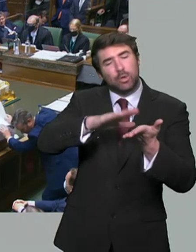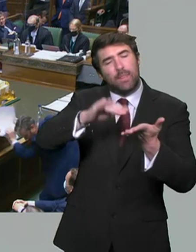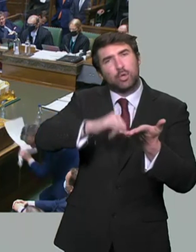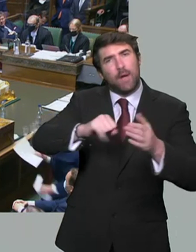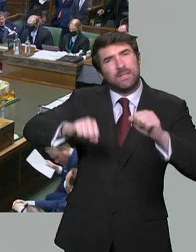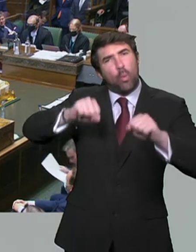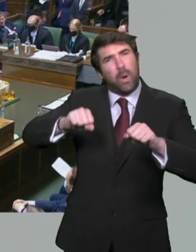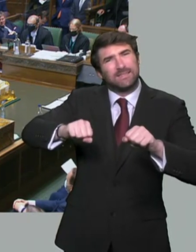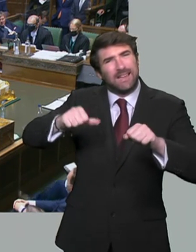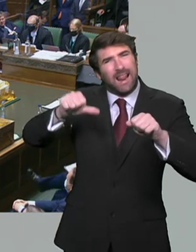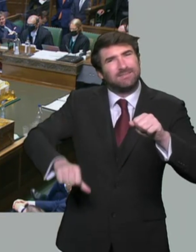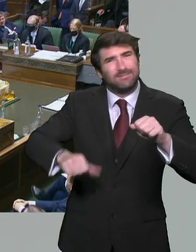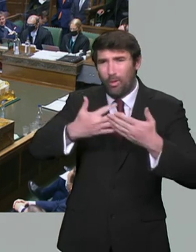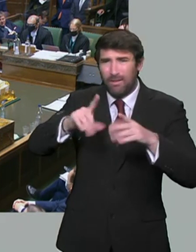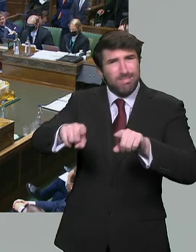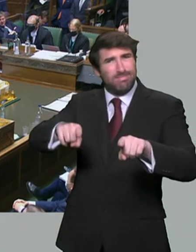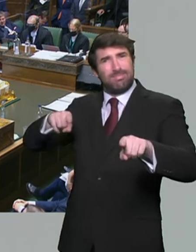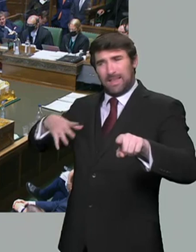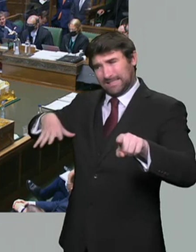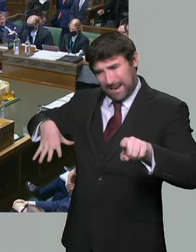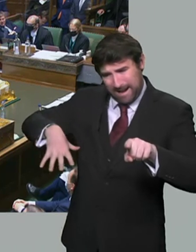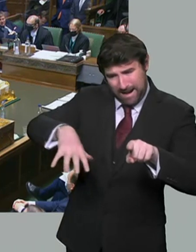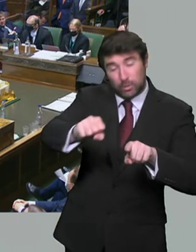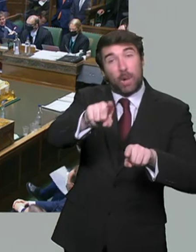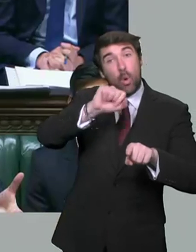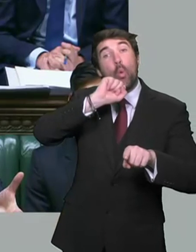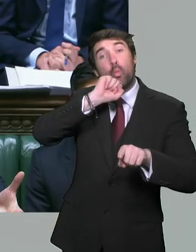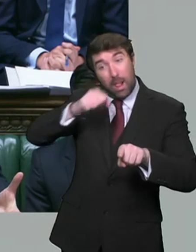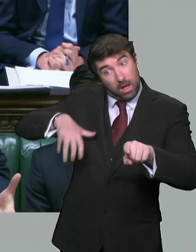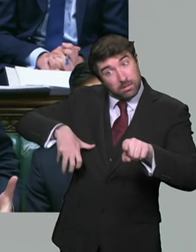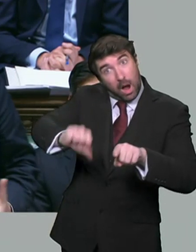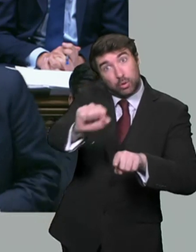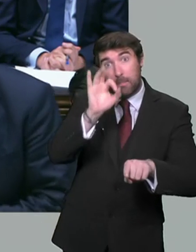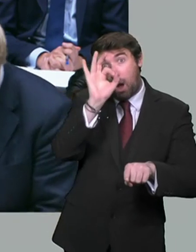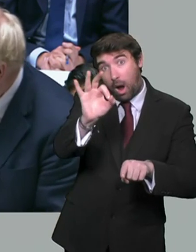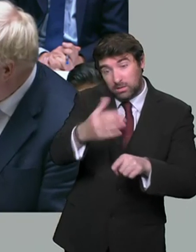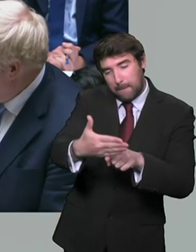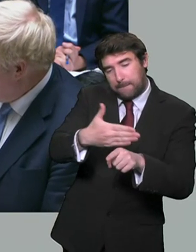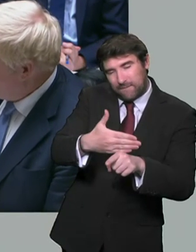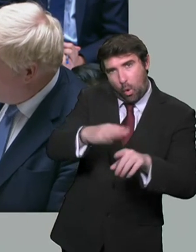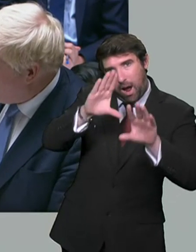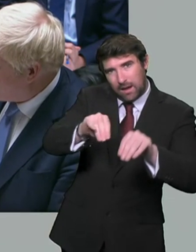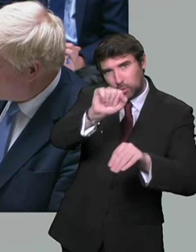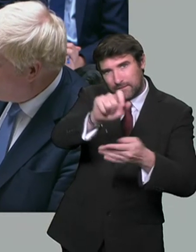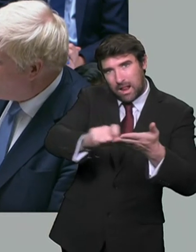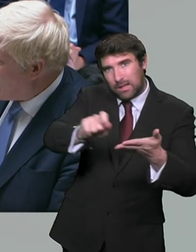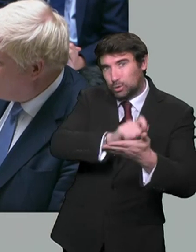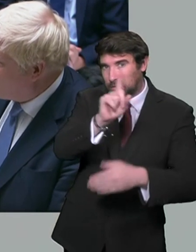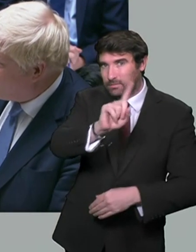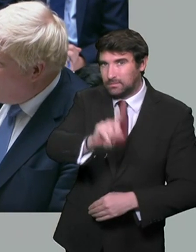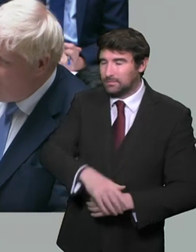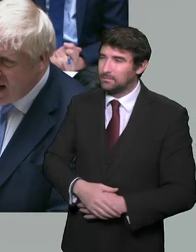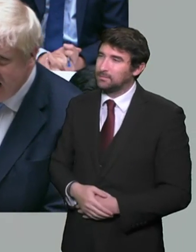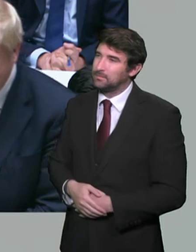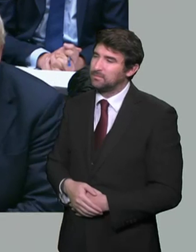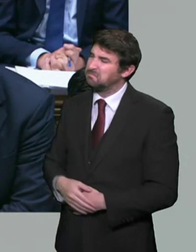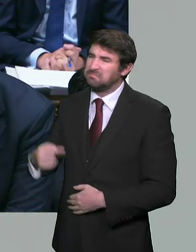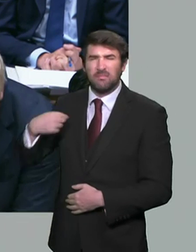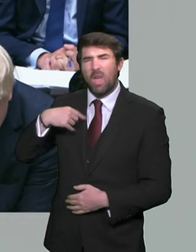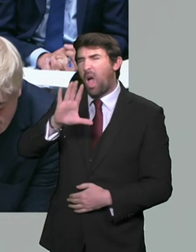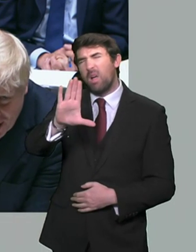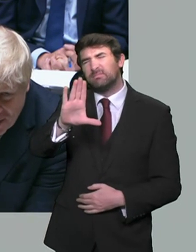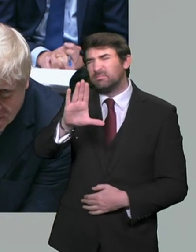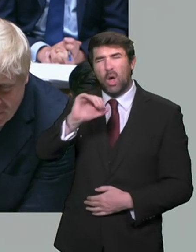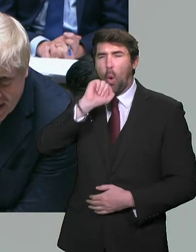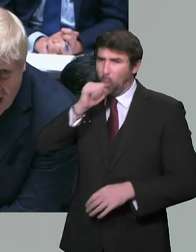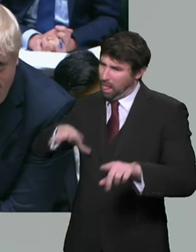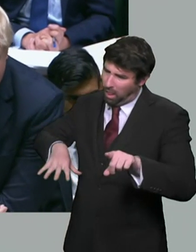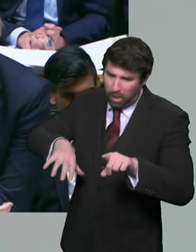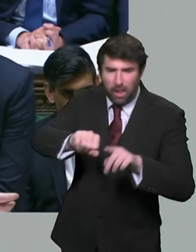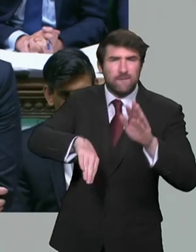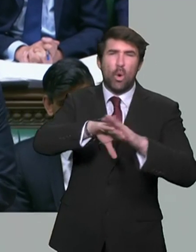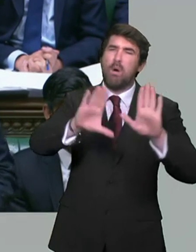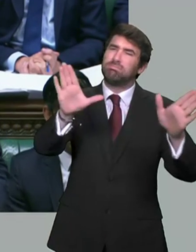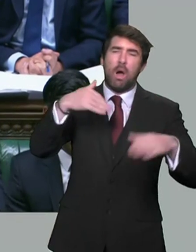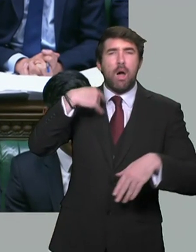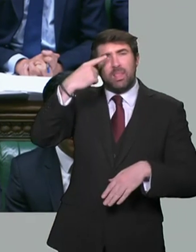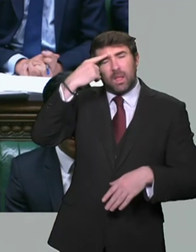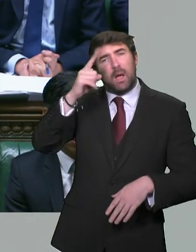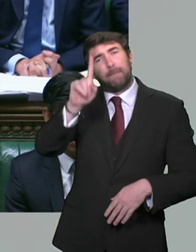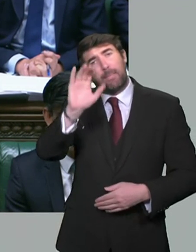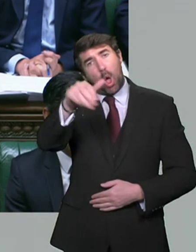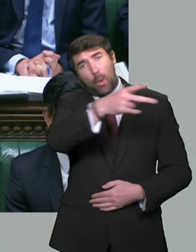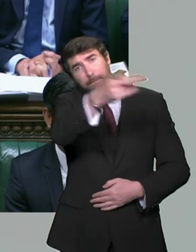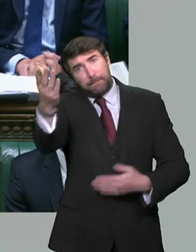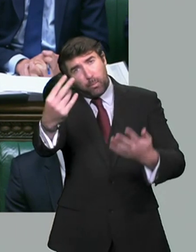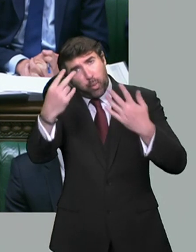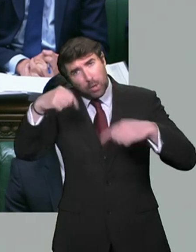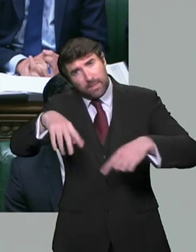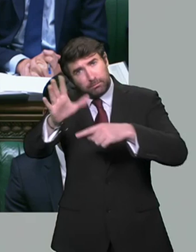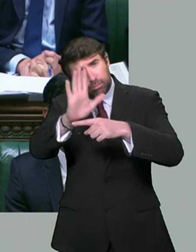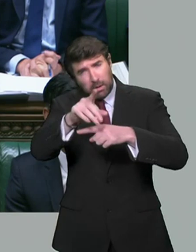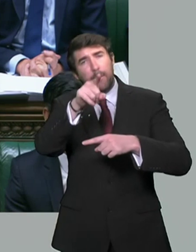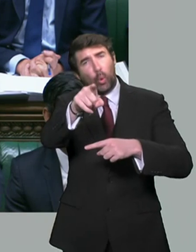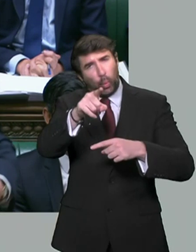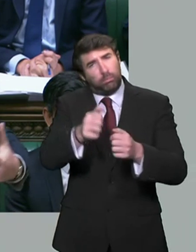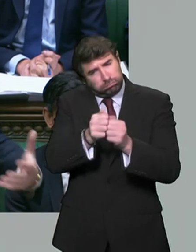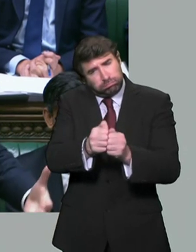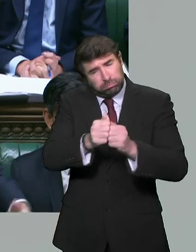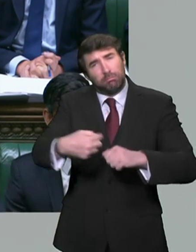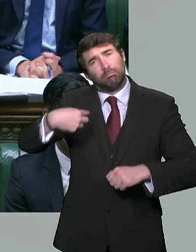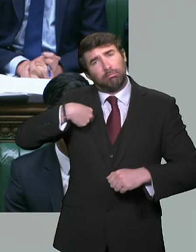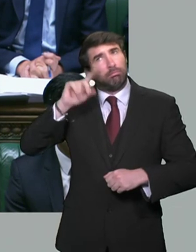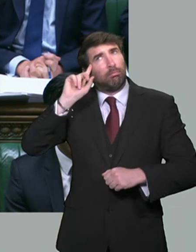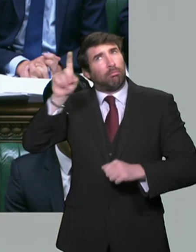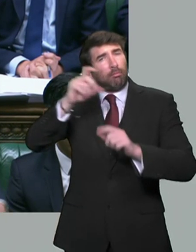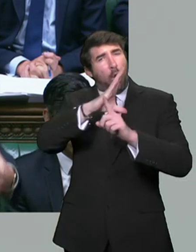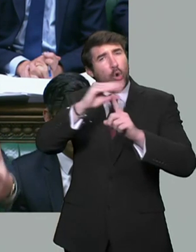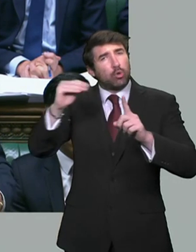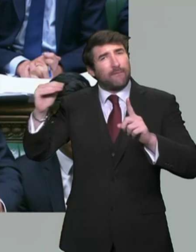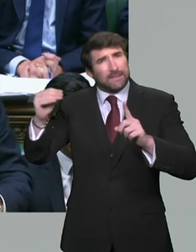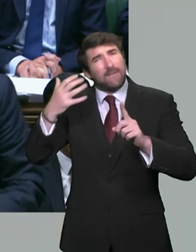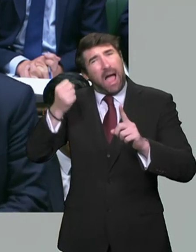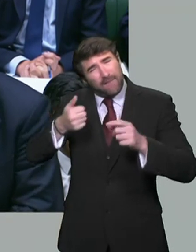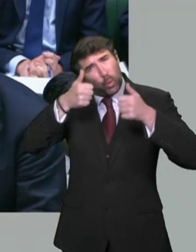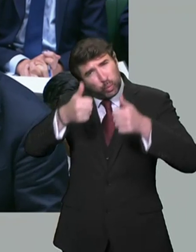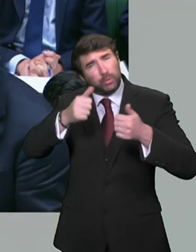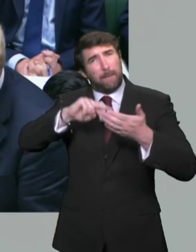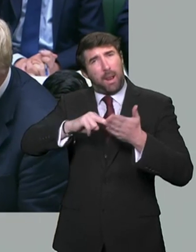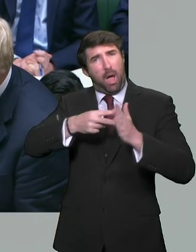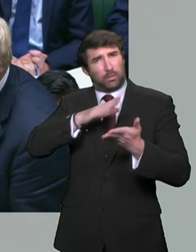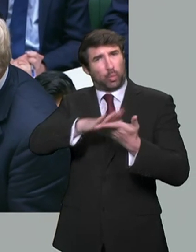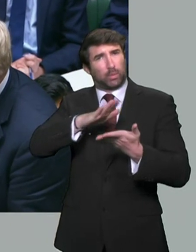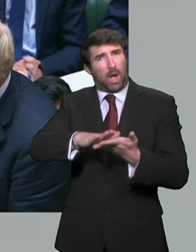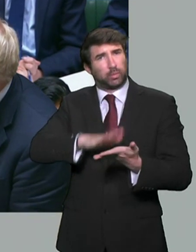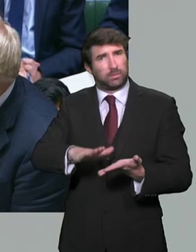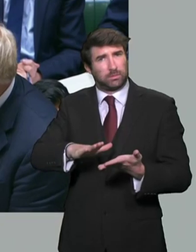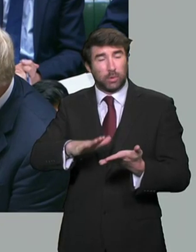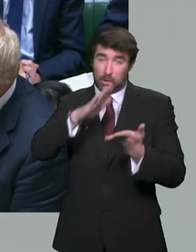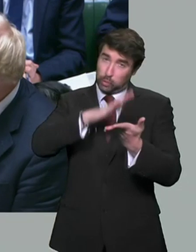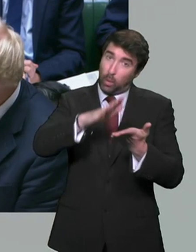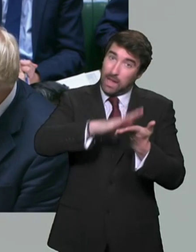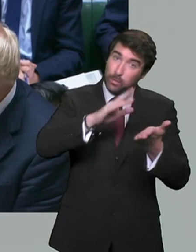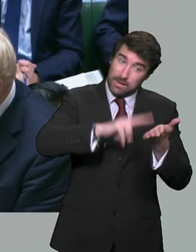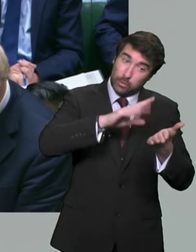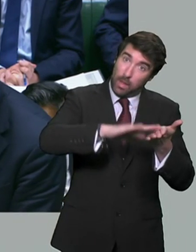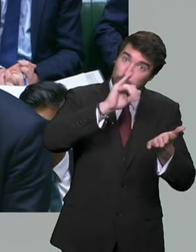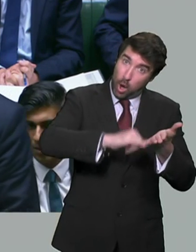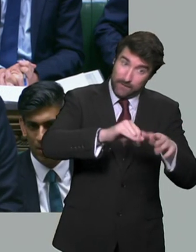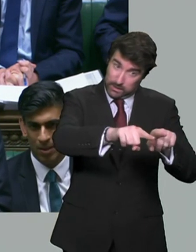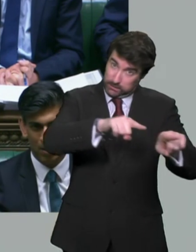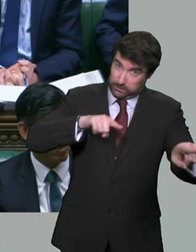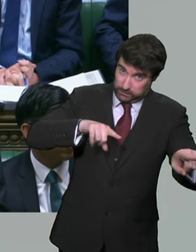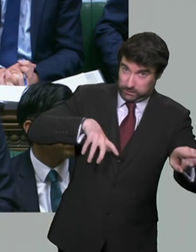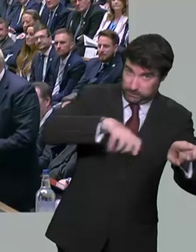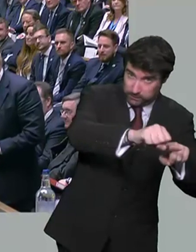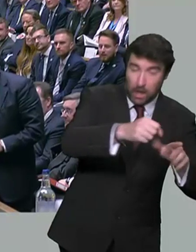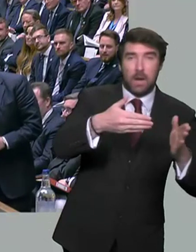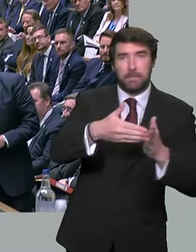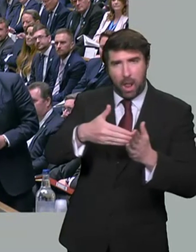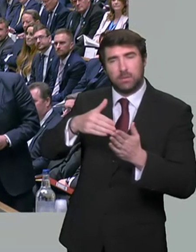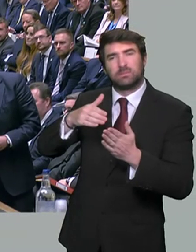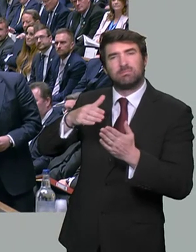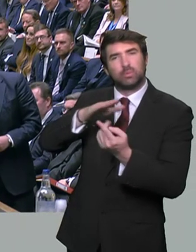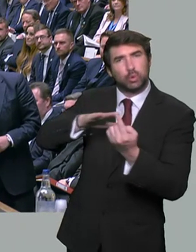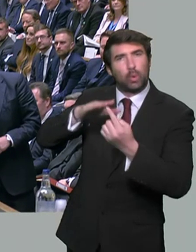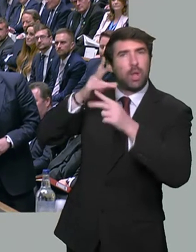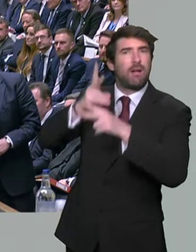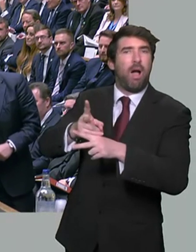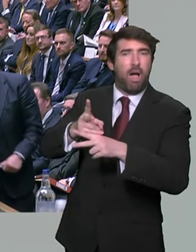I think the whole House, indeed the whole country, can appreciate that we at least have a plan to fix the backlogs and we at least understand that the only way to fix the long-term underlying problems in the NHS and the problem of delayed discharges is to fix the crisis in social care as well, which Labour failed to address for decades.